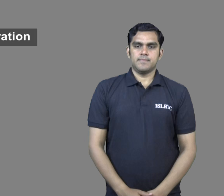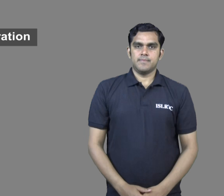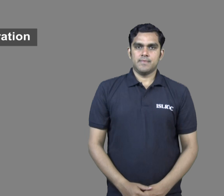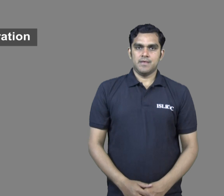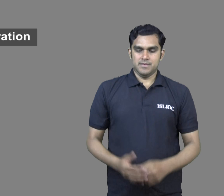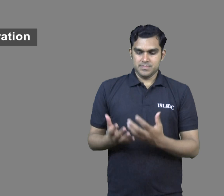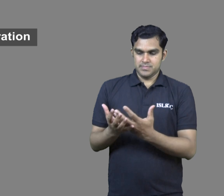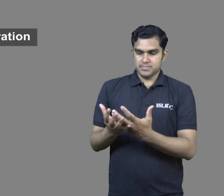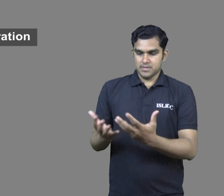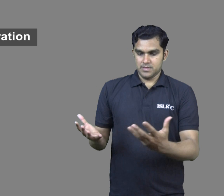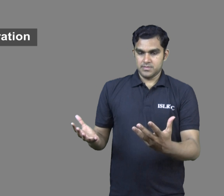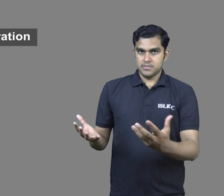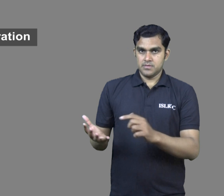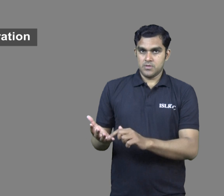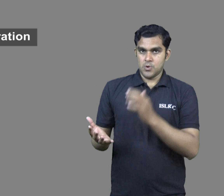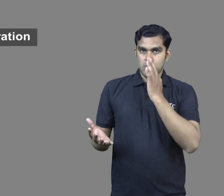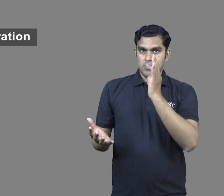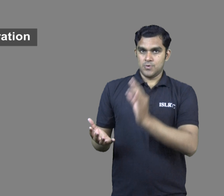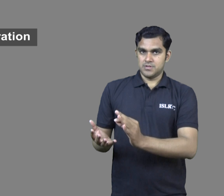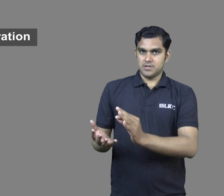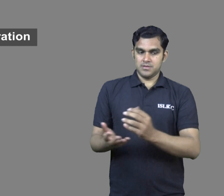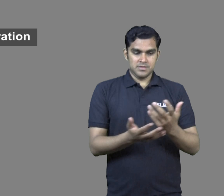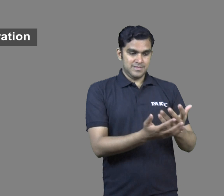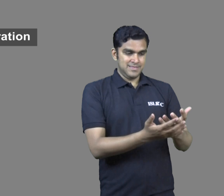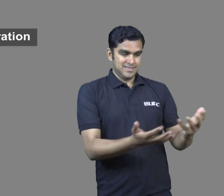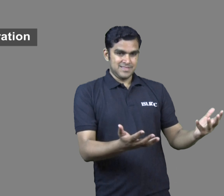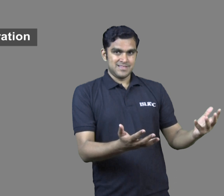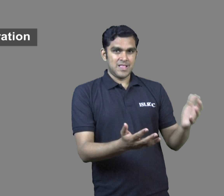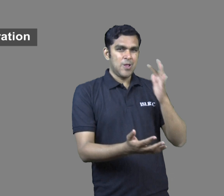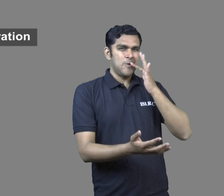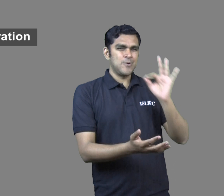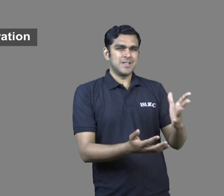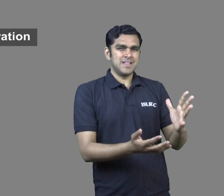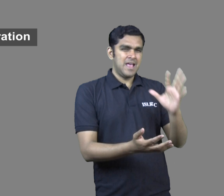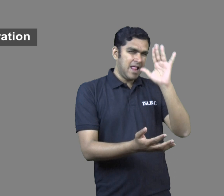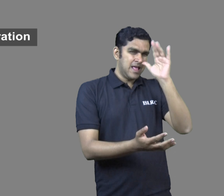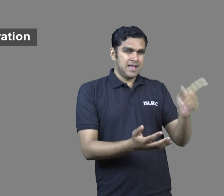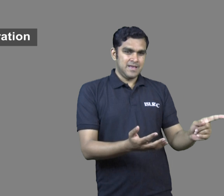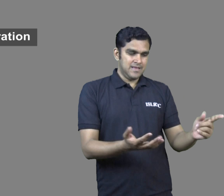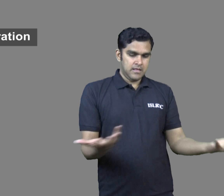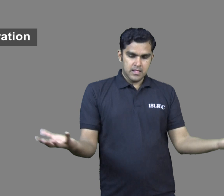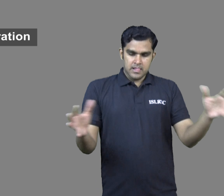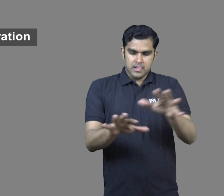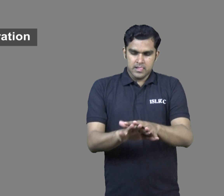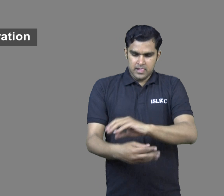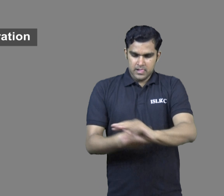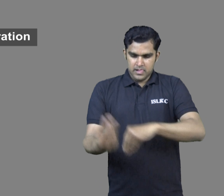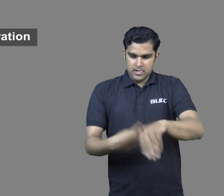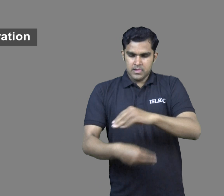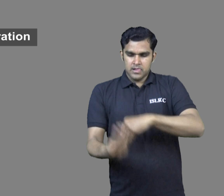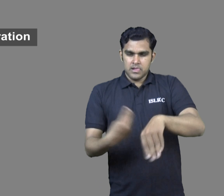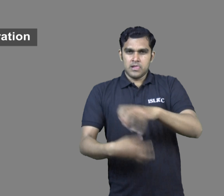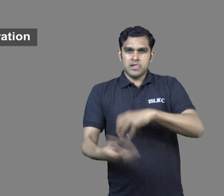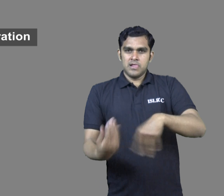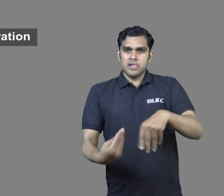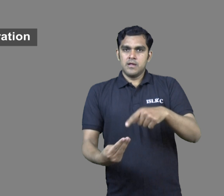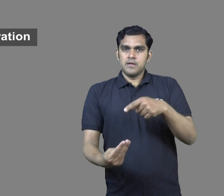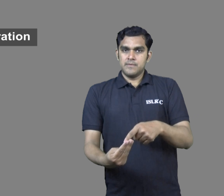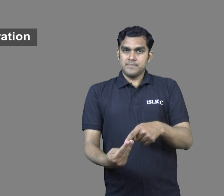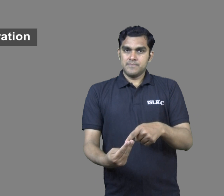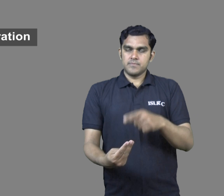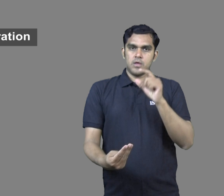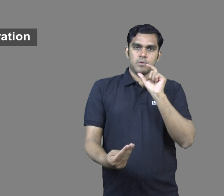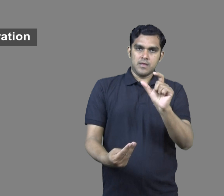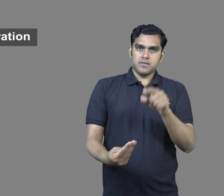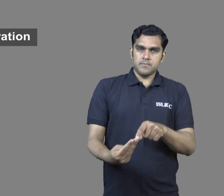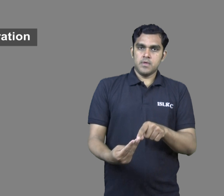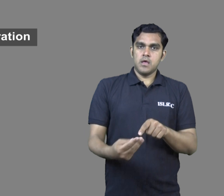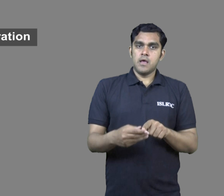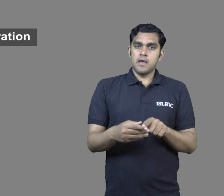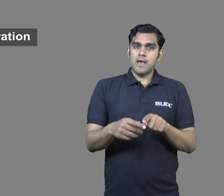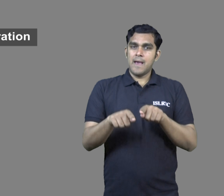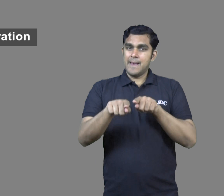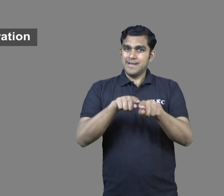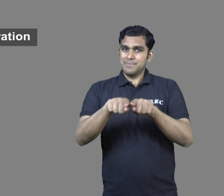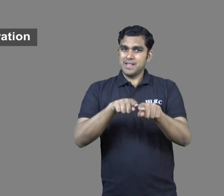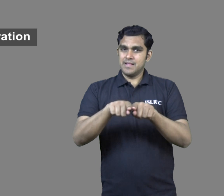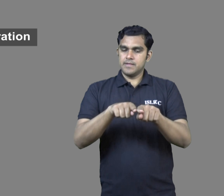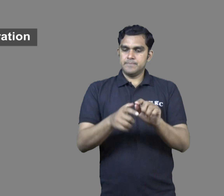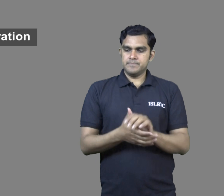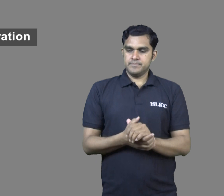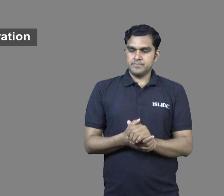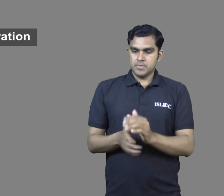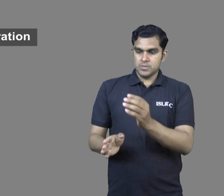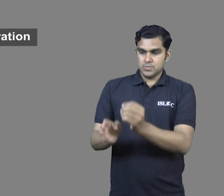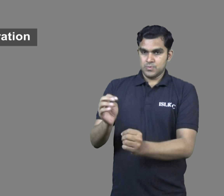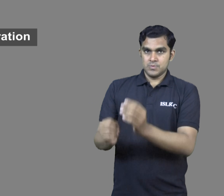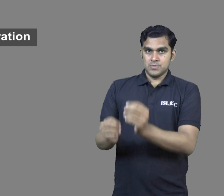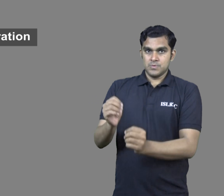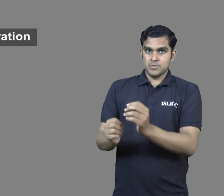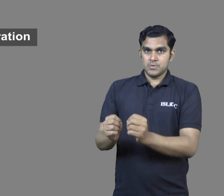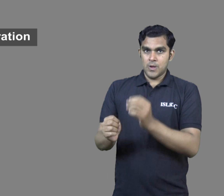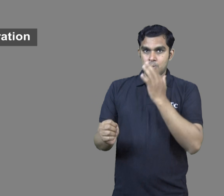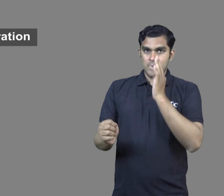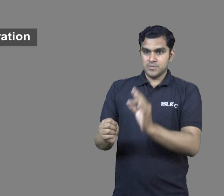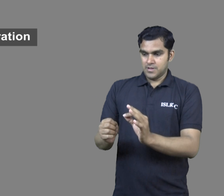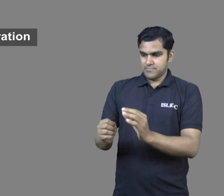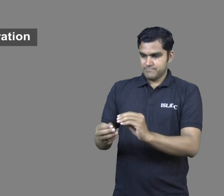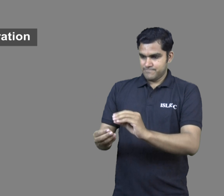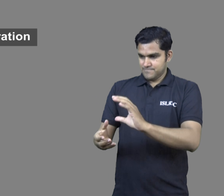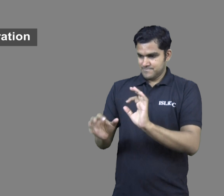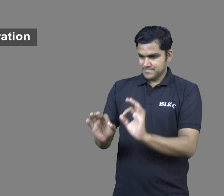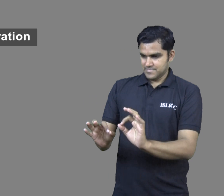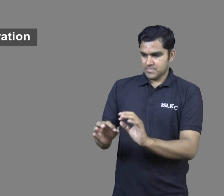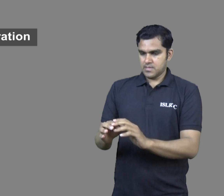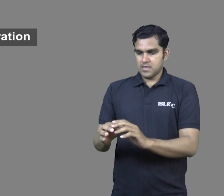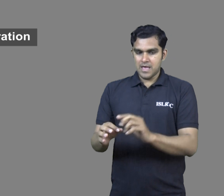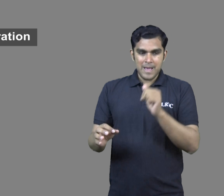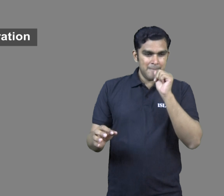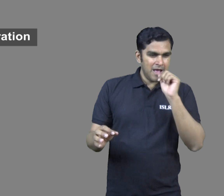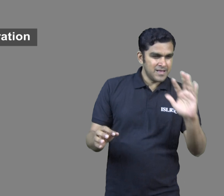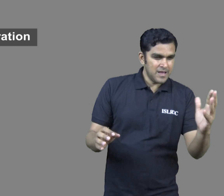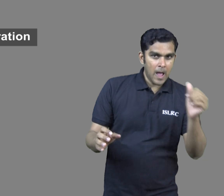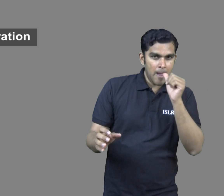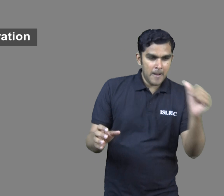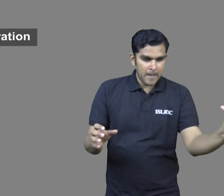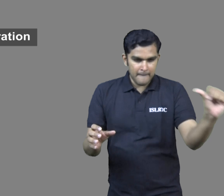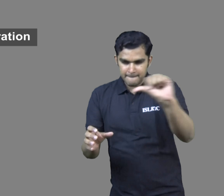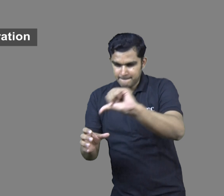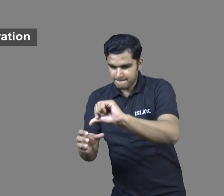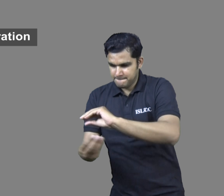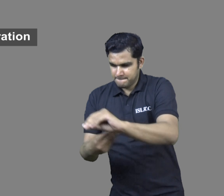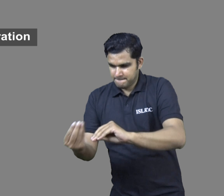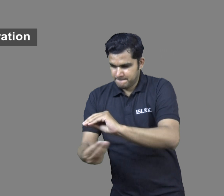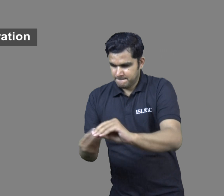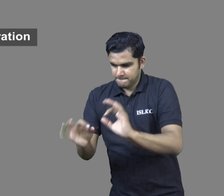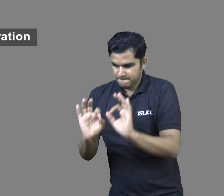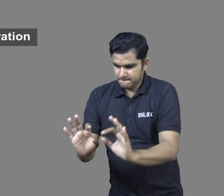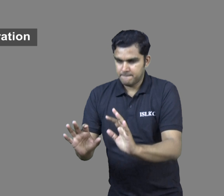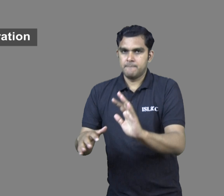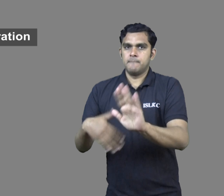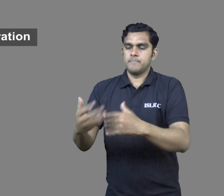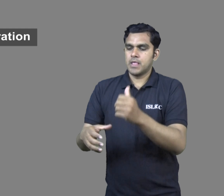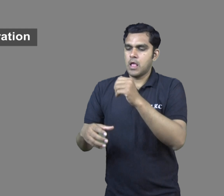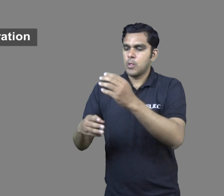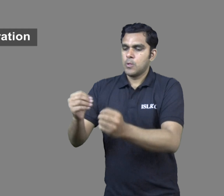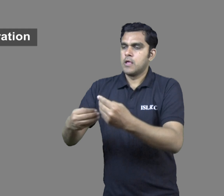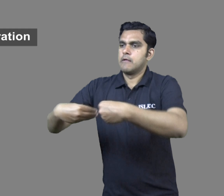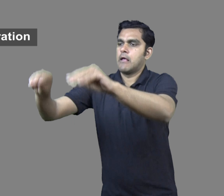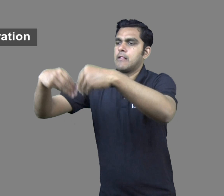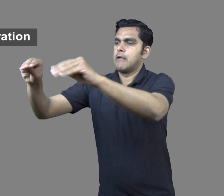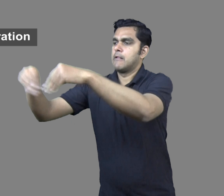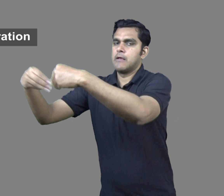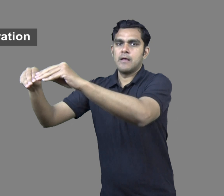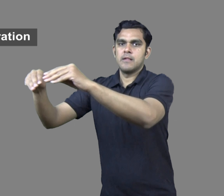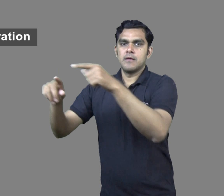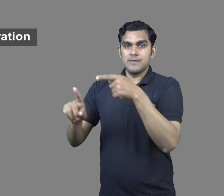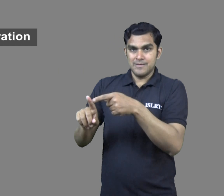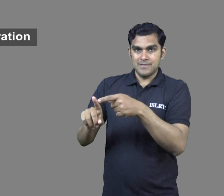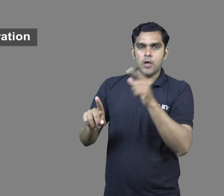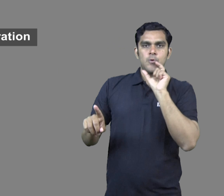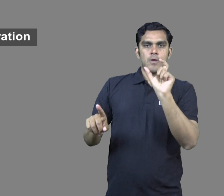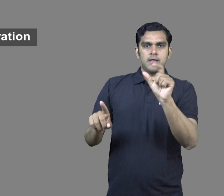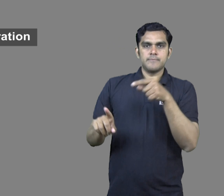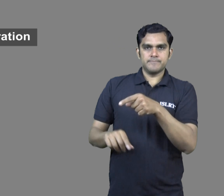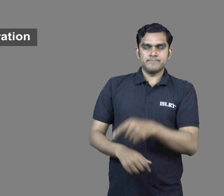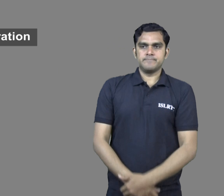Adulteration